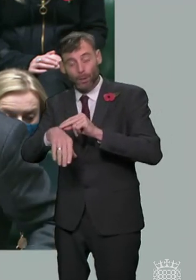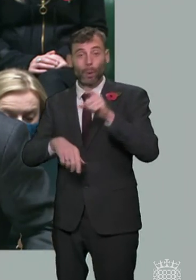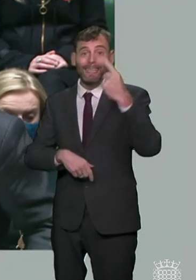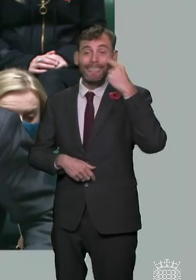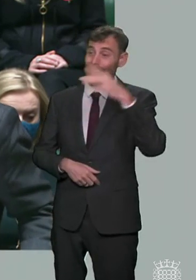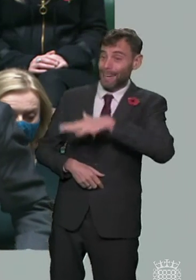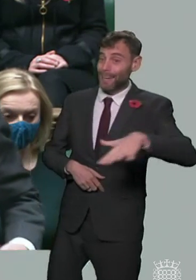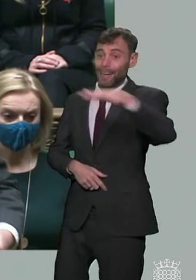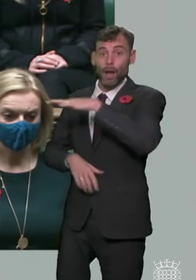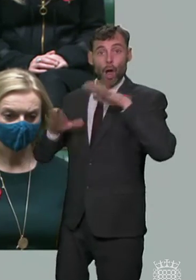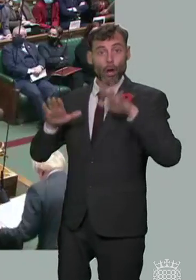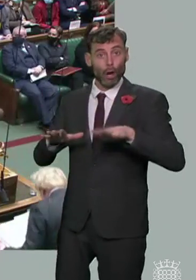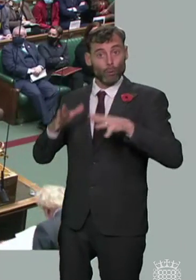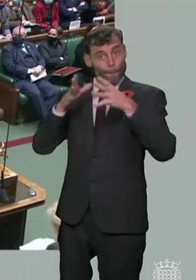Those are our priorities.